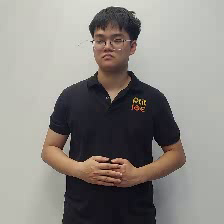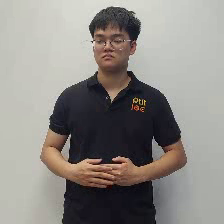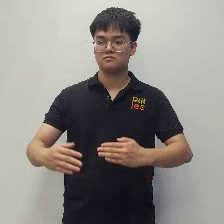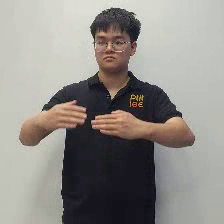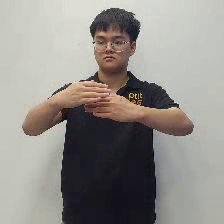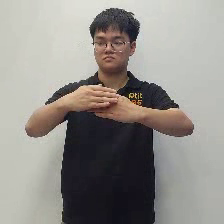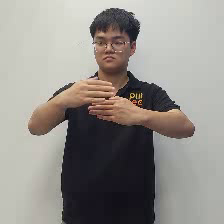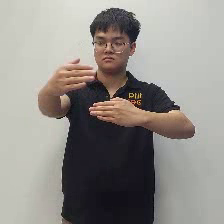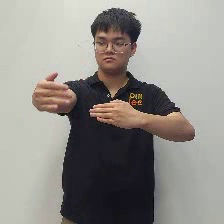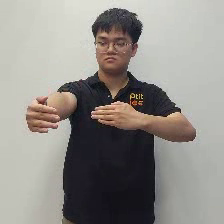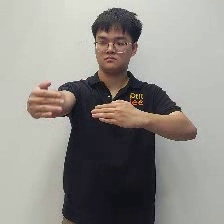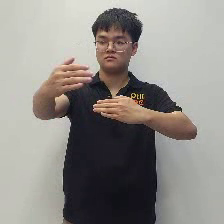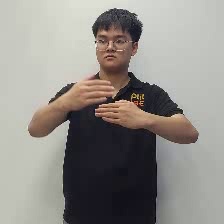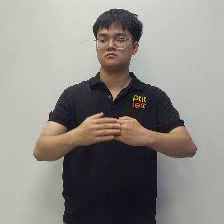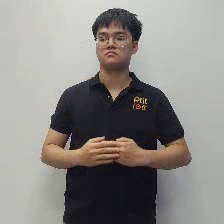Xa